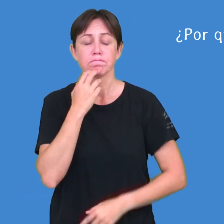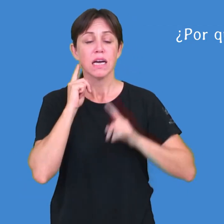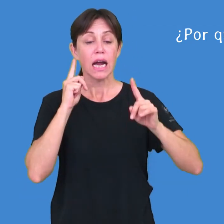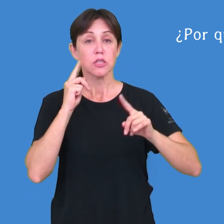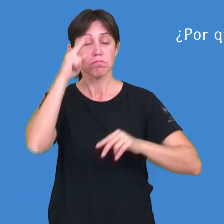caso